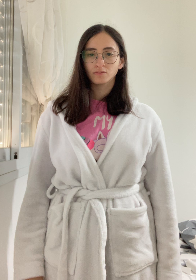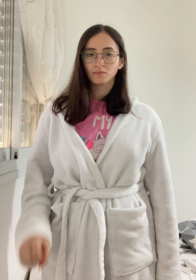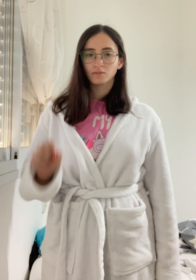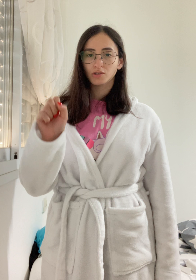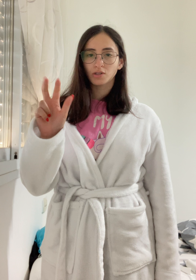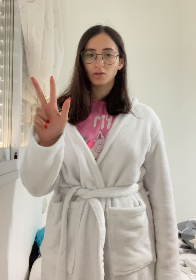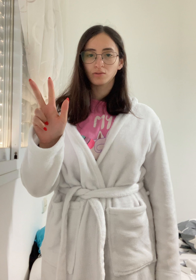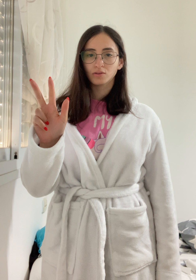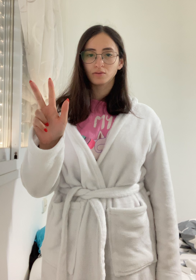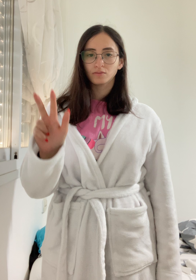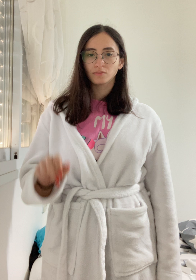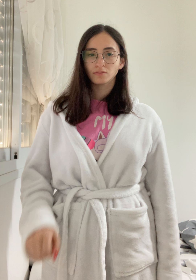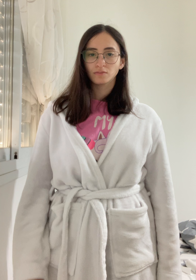שלוש